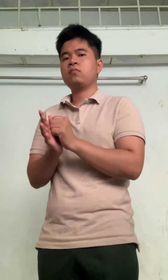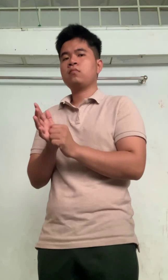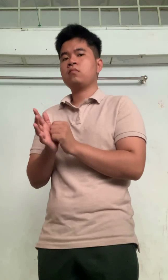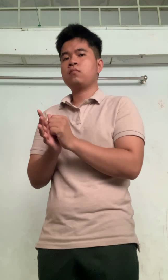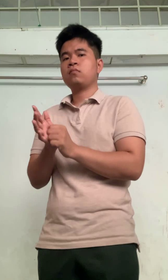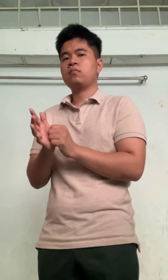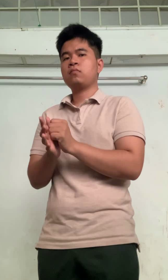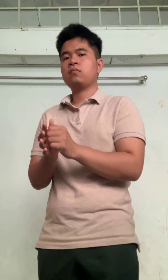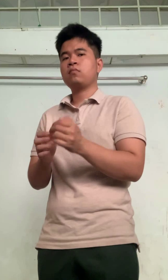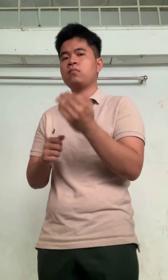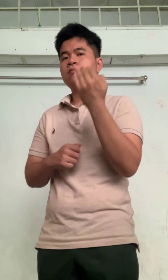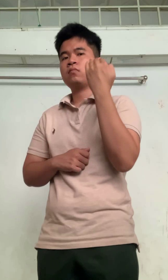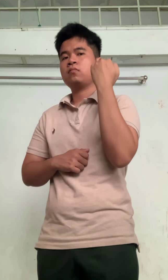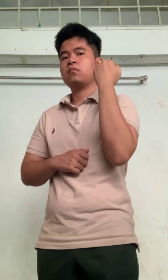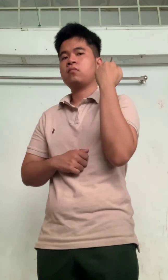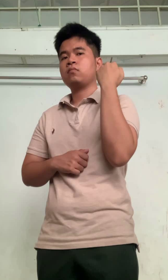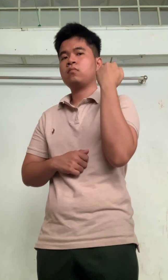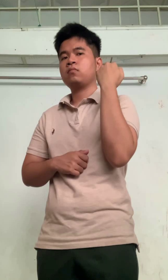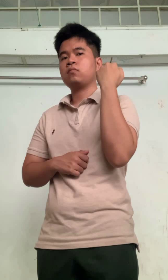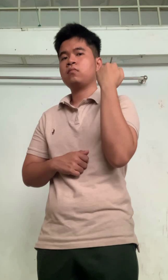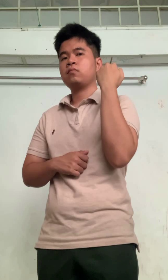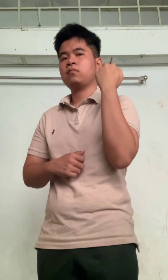thang truoc